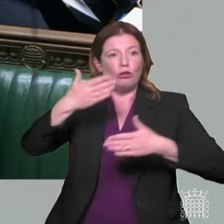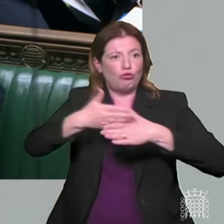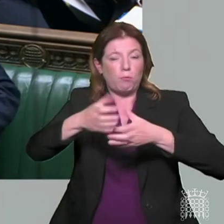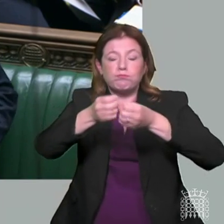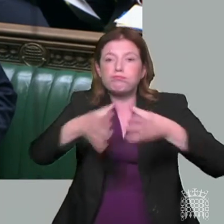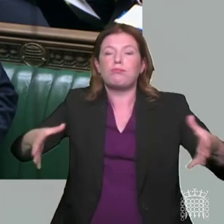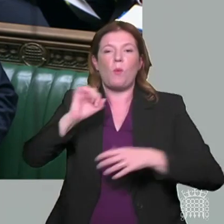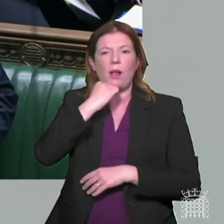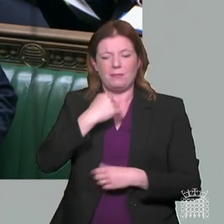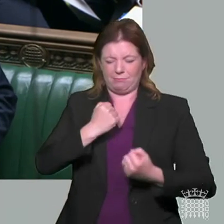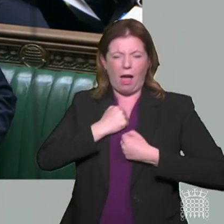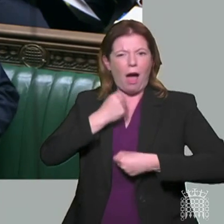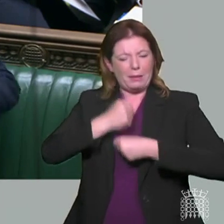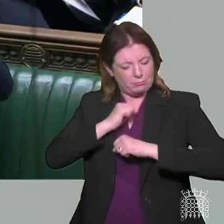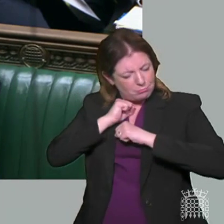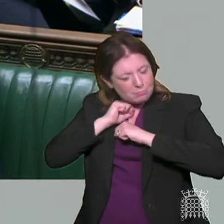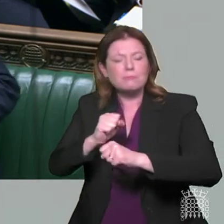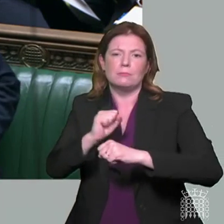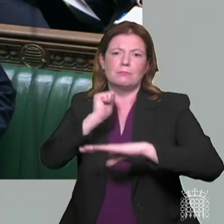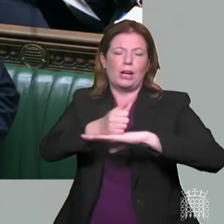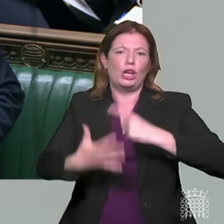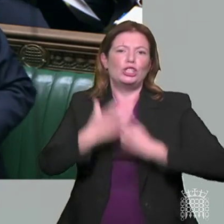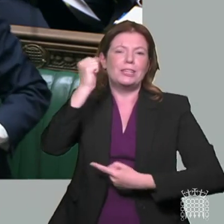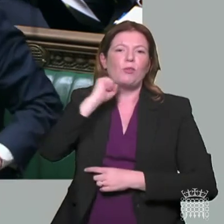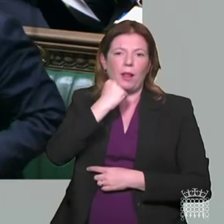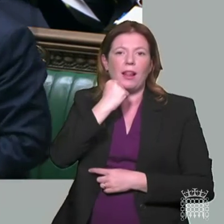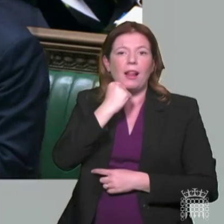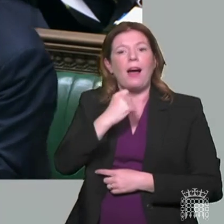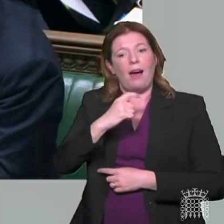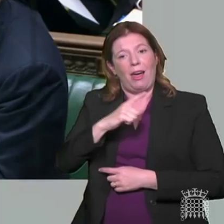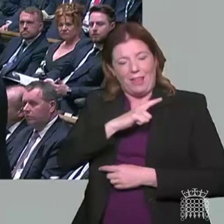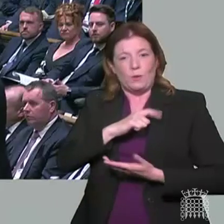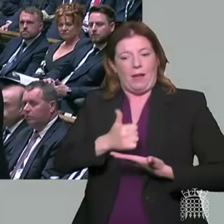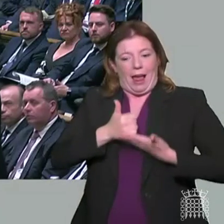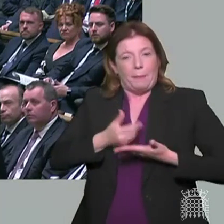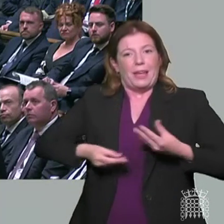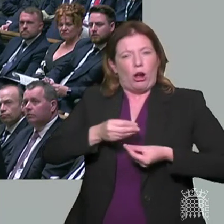That is what this Government are committed to doing and that is the best way out of economic problems.